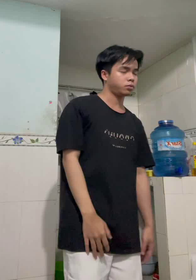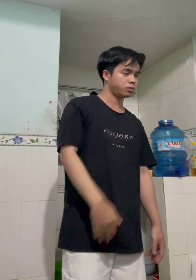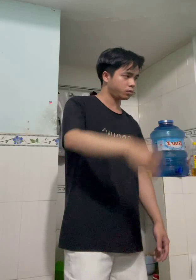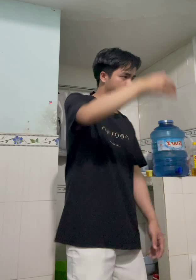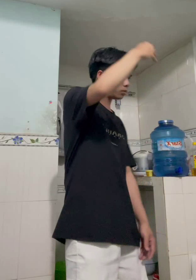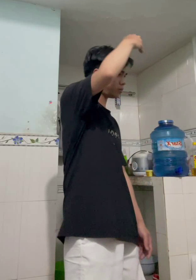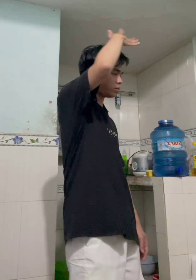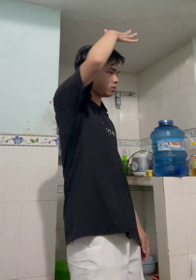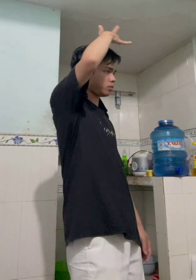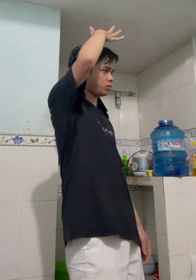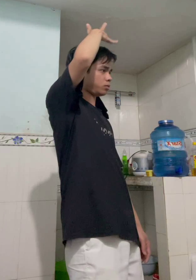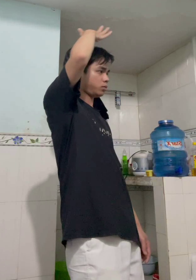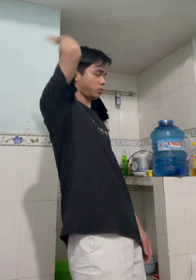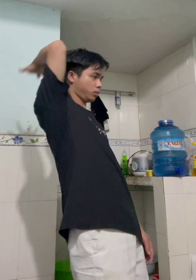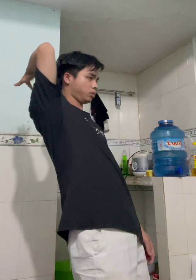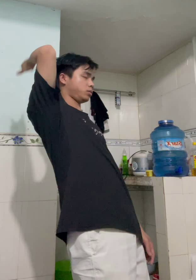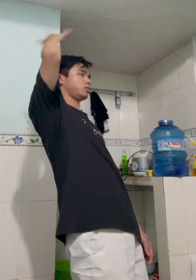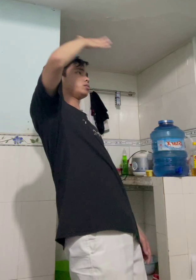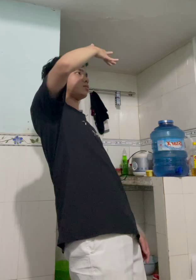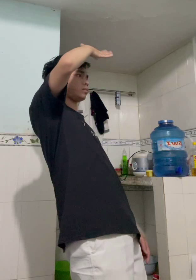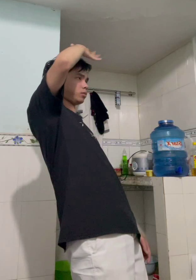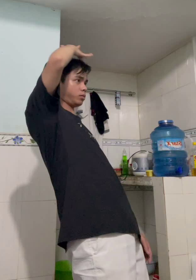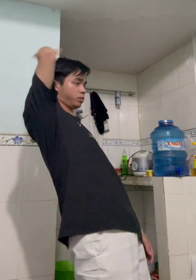vo ly